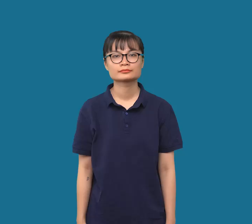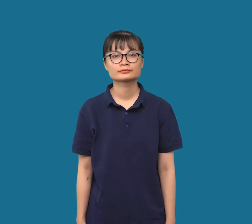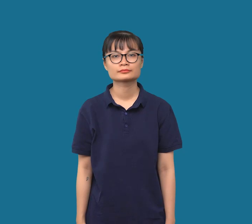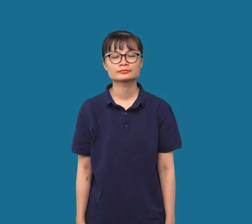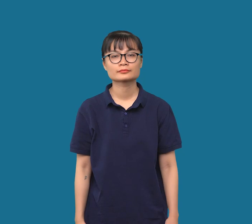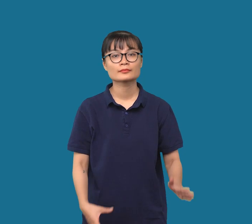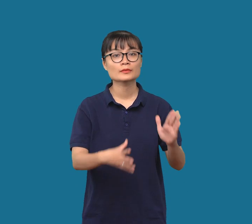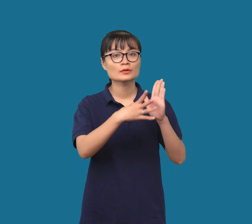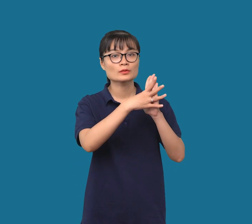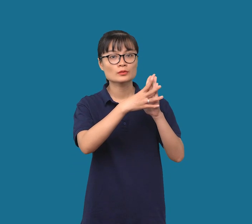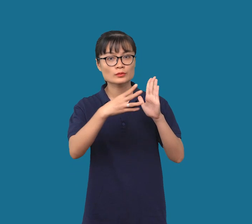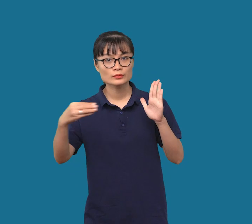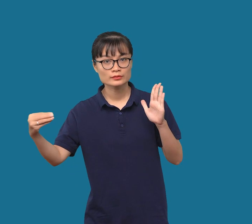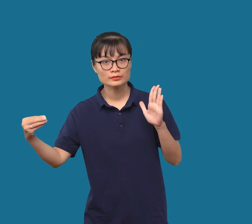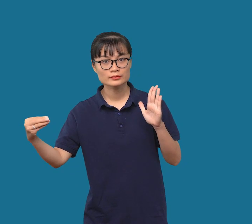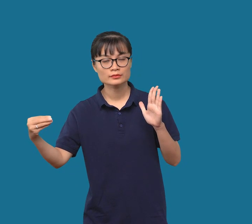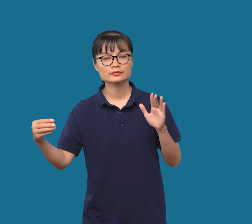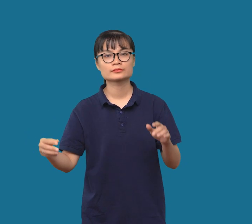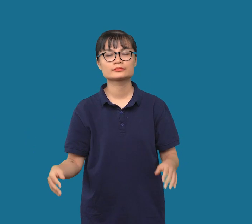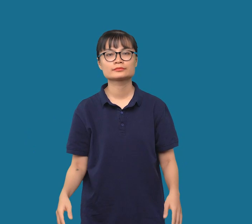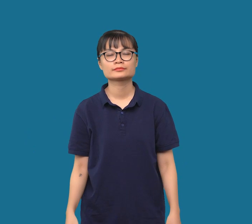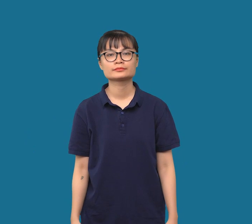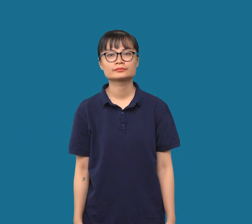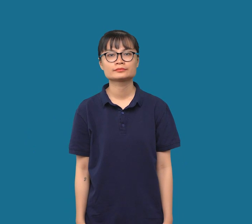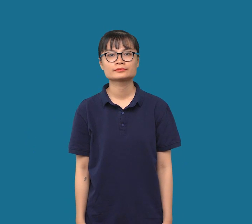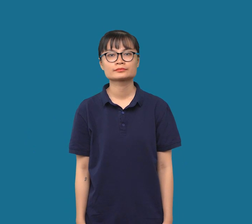di truyền